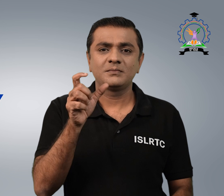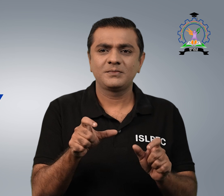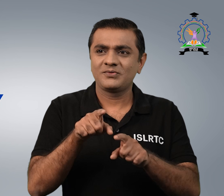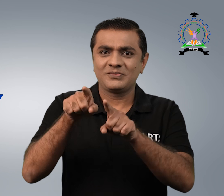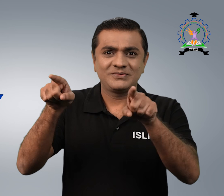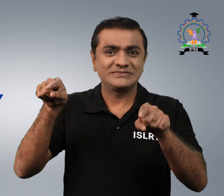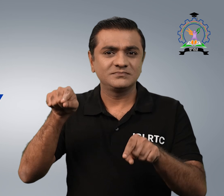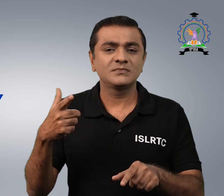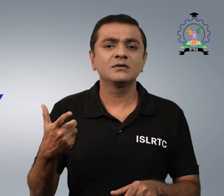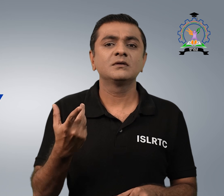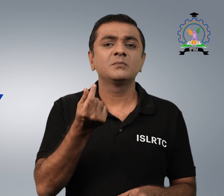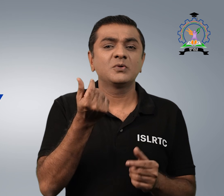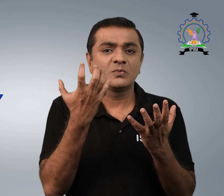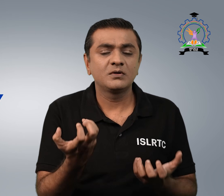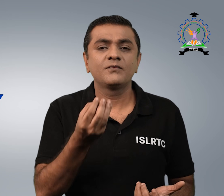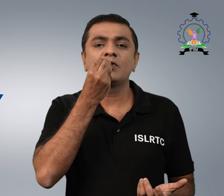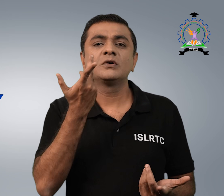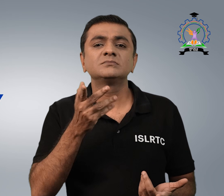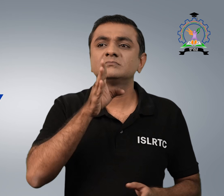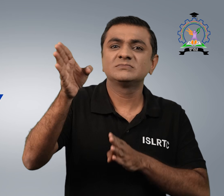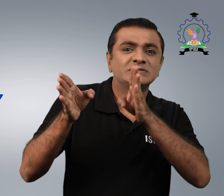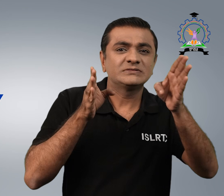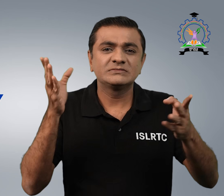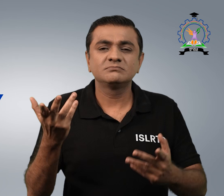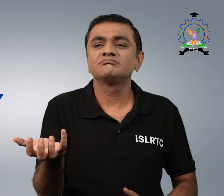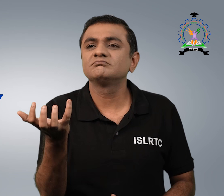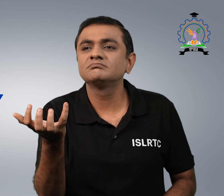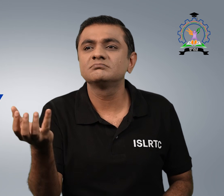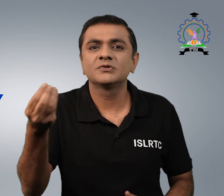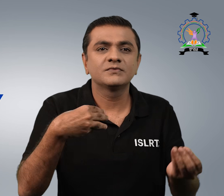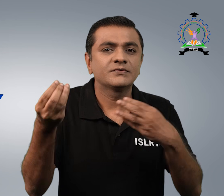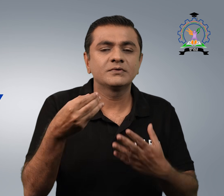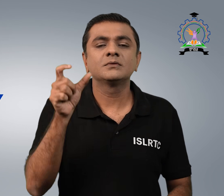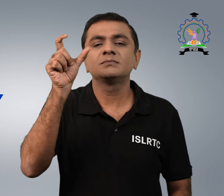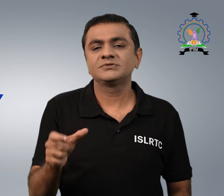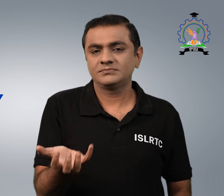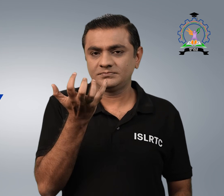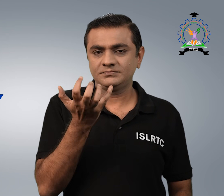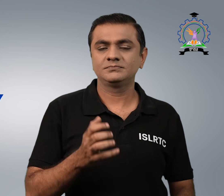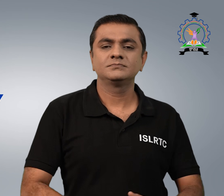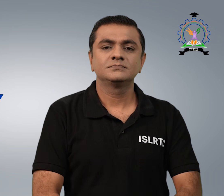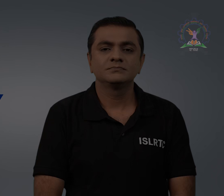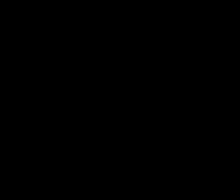Beggars are people who ask for money, food, or other help.